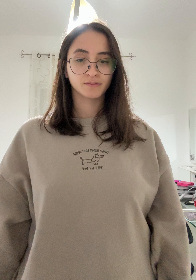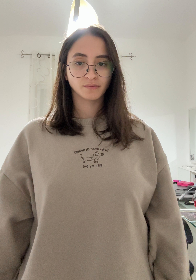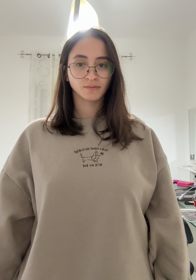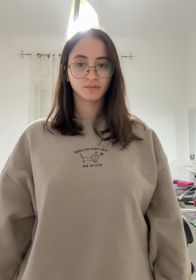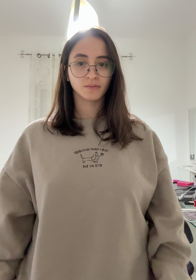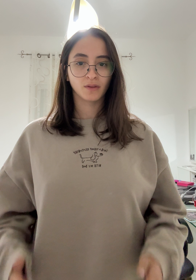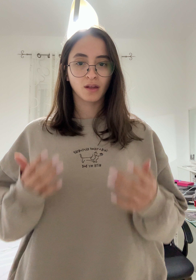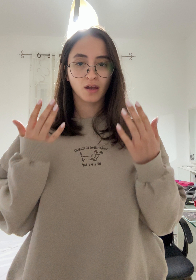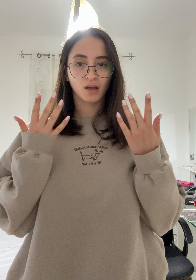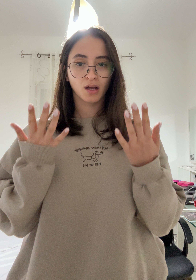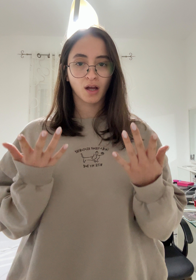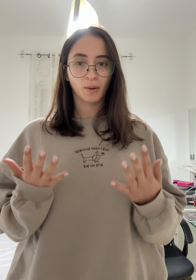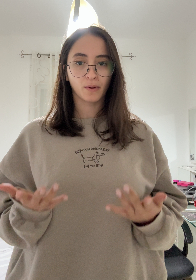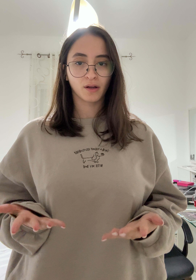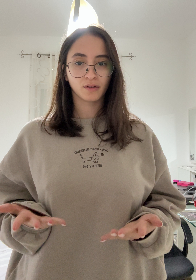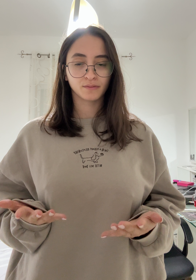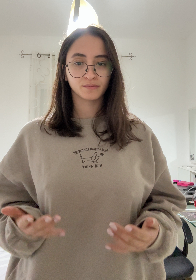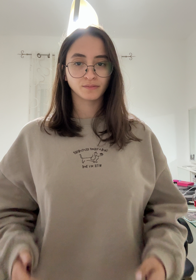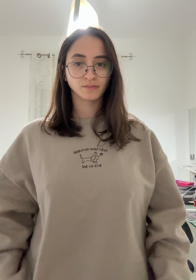כמה